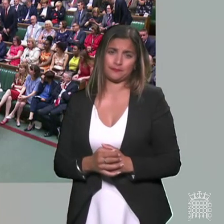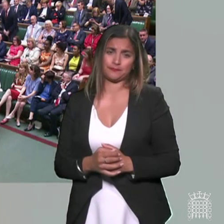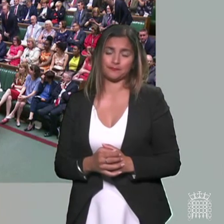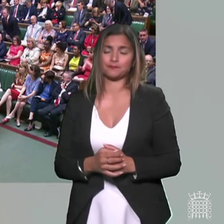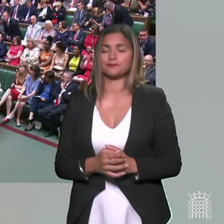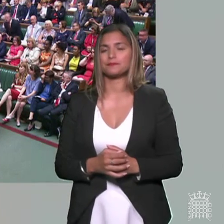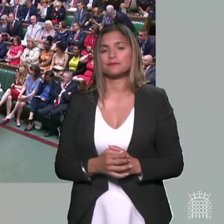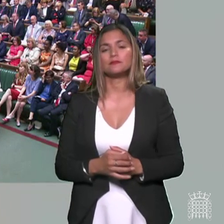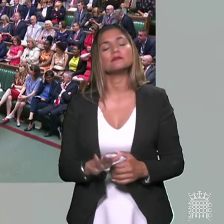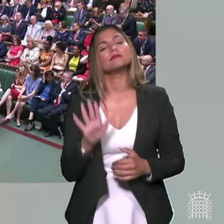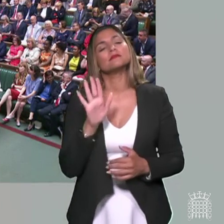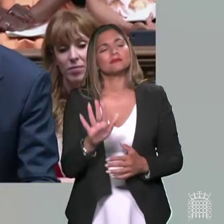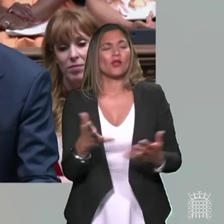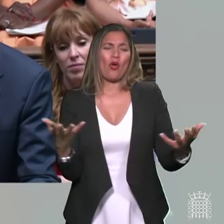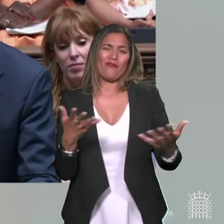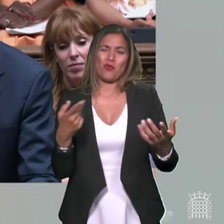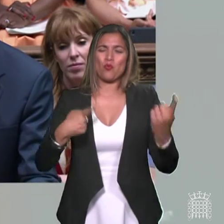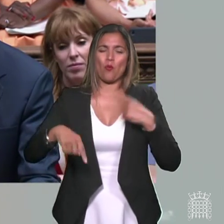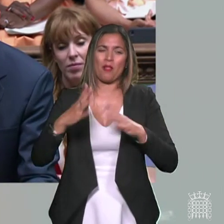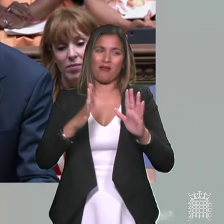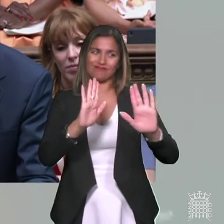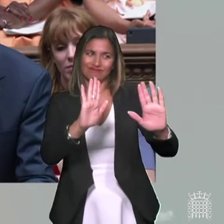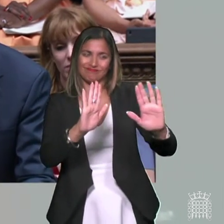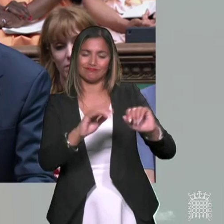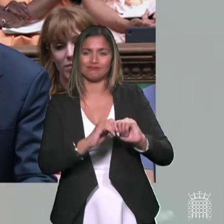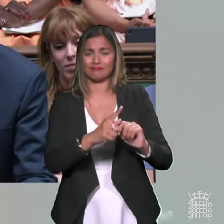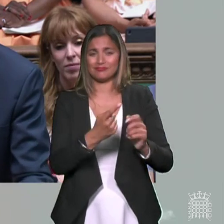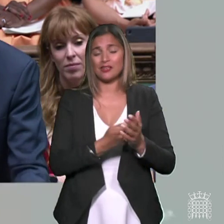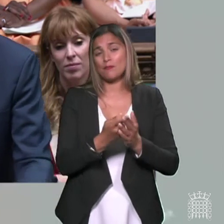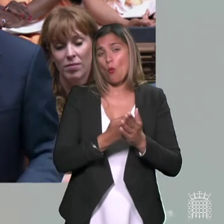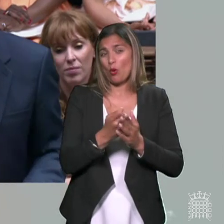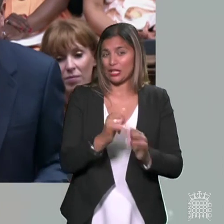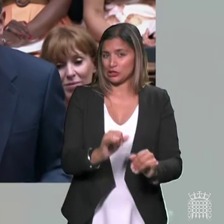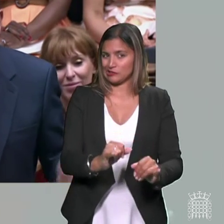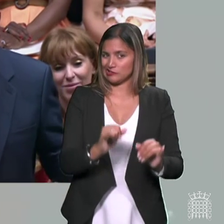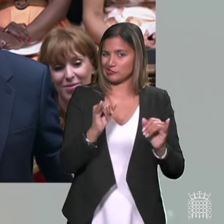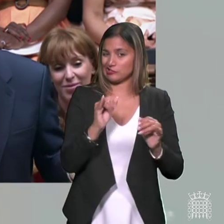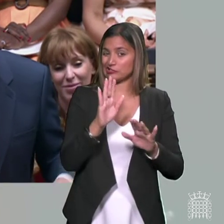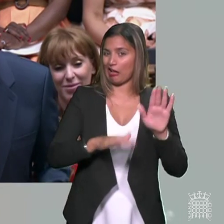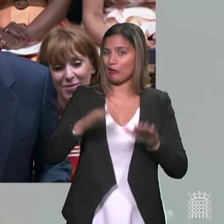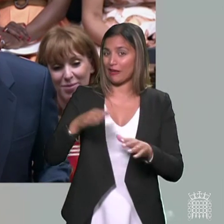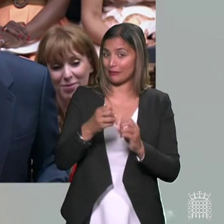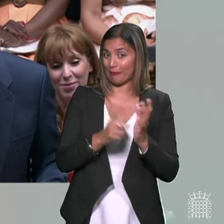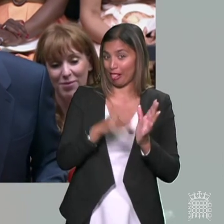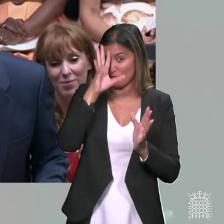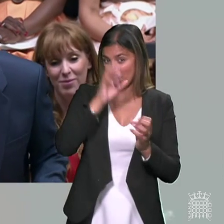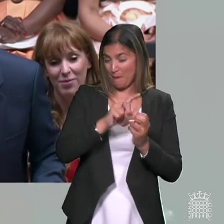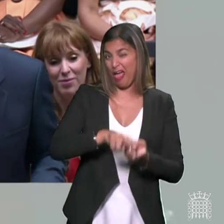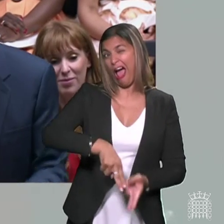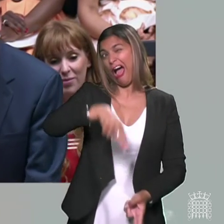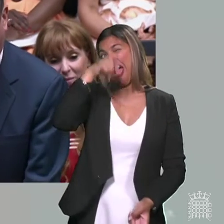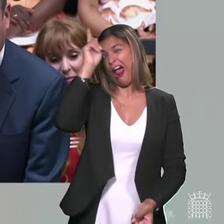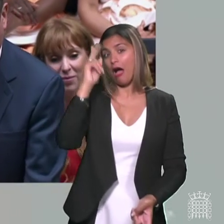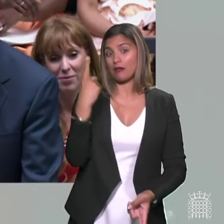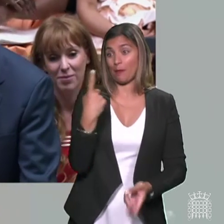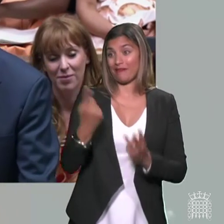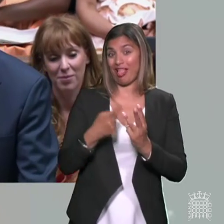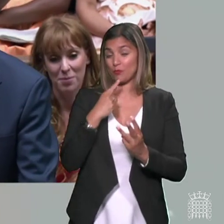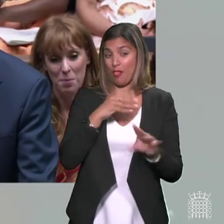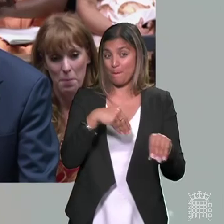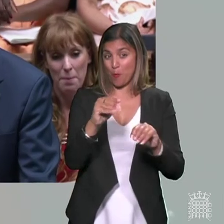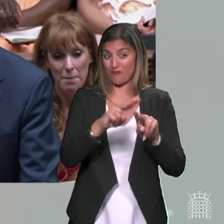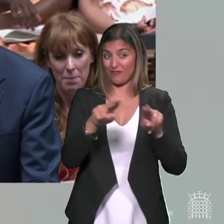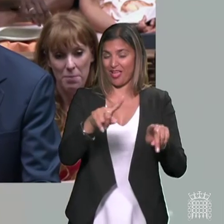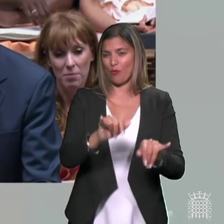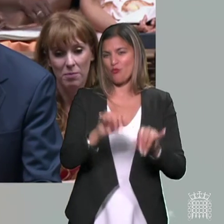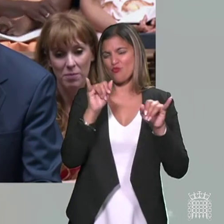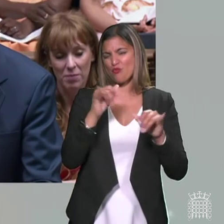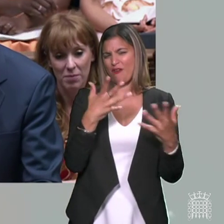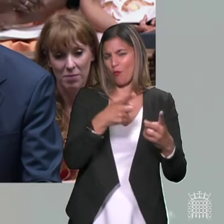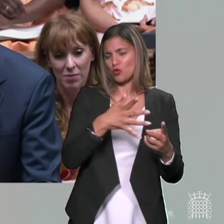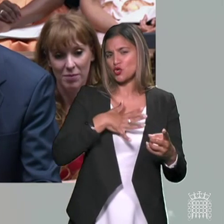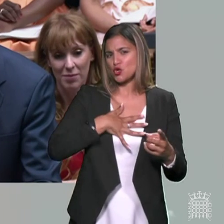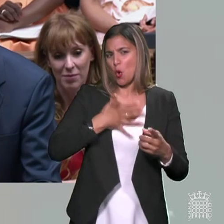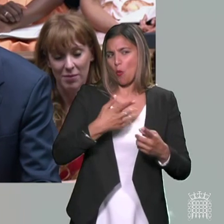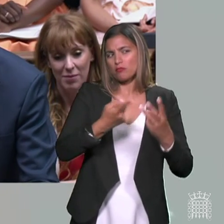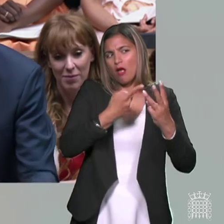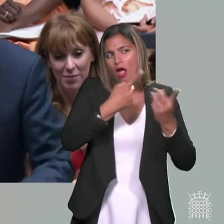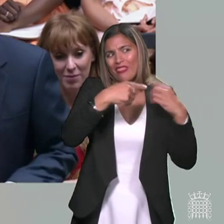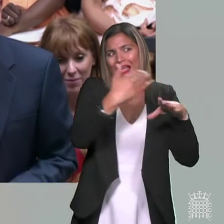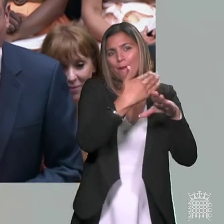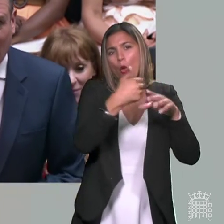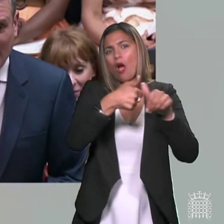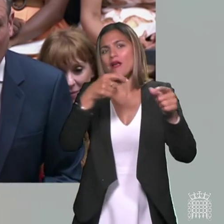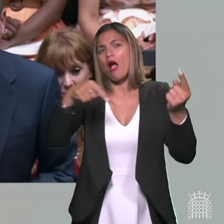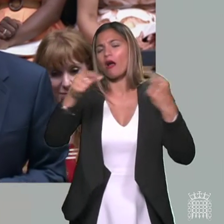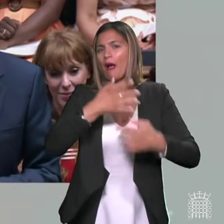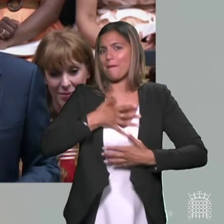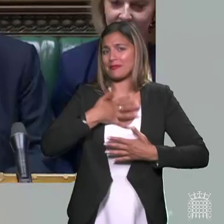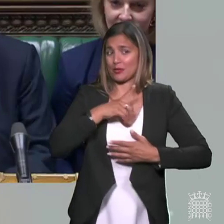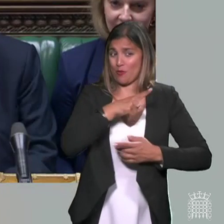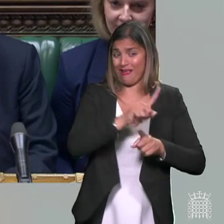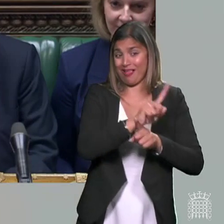Cut him some slack—faced with an uncertain future and a mortgage-sized decorator’s bill for what will soon be somebody else’s flat, I am not surprised the Prime Minister is careful not to upset any future employers.